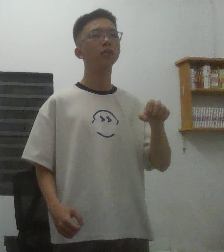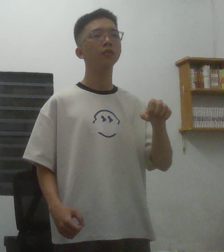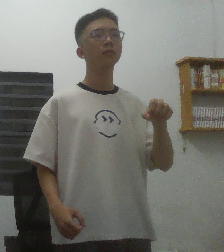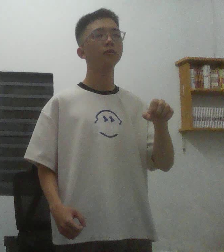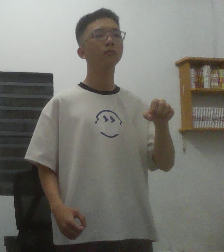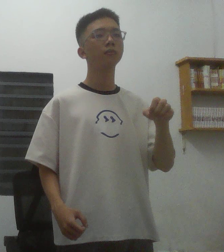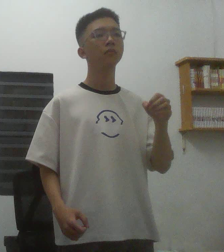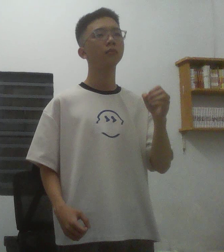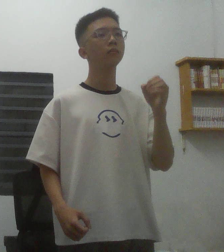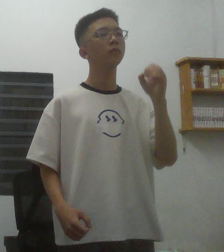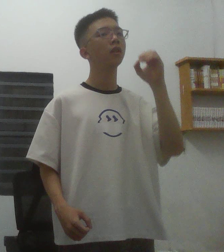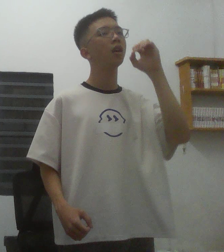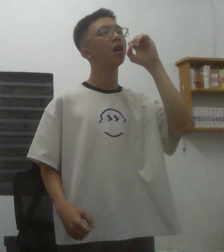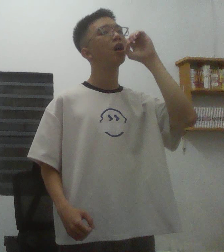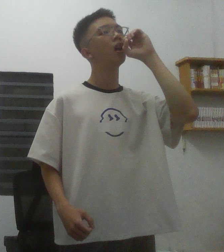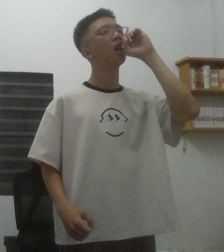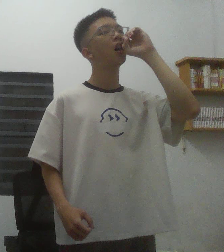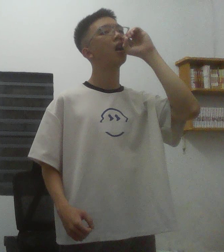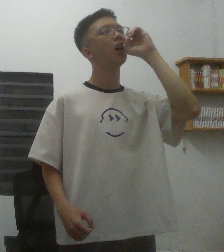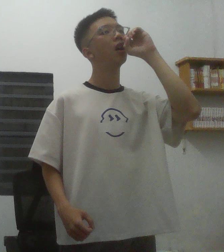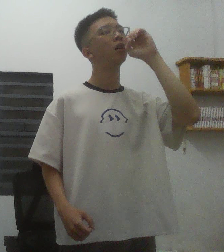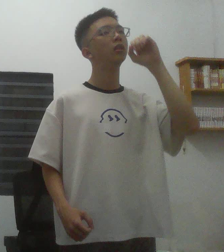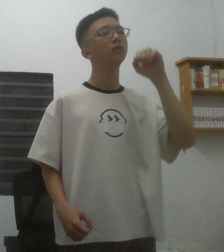uong